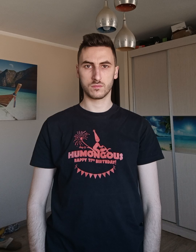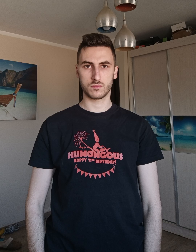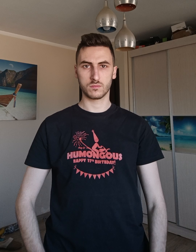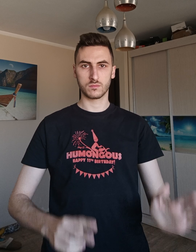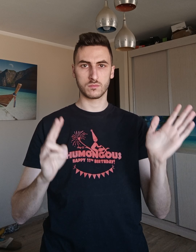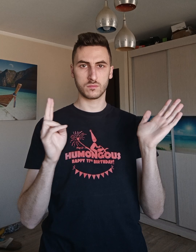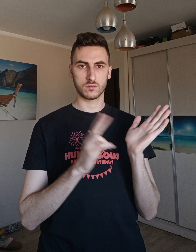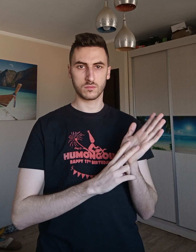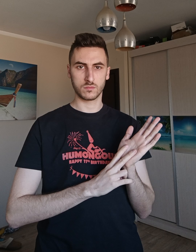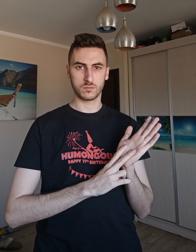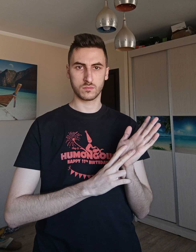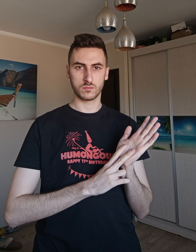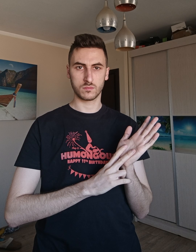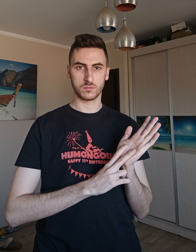נכון